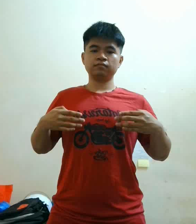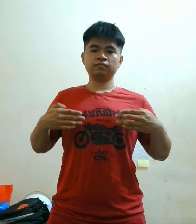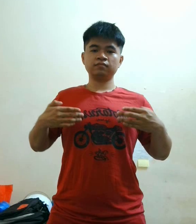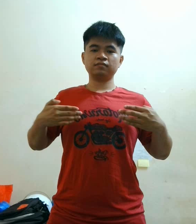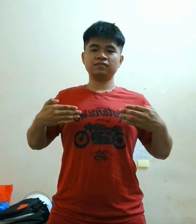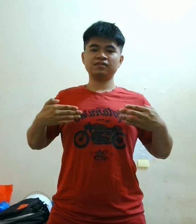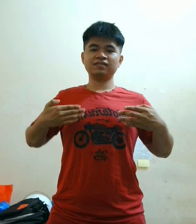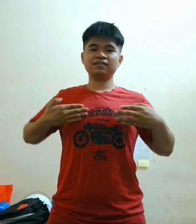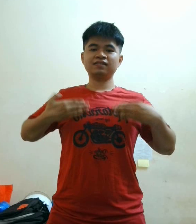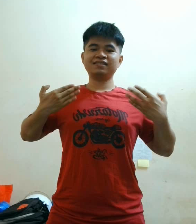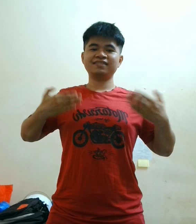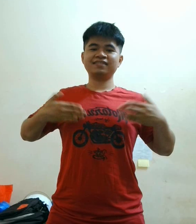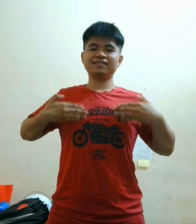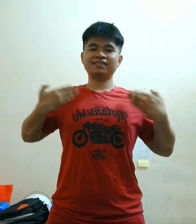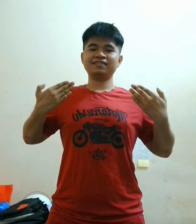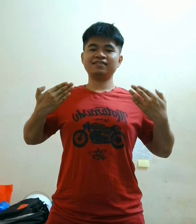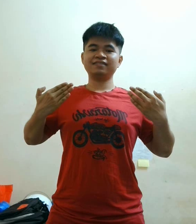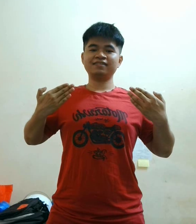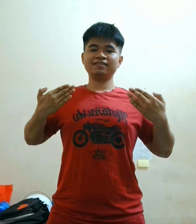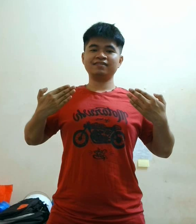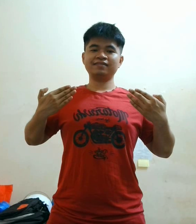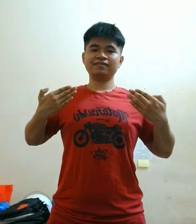vui ve